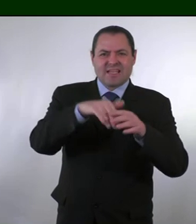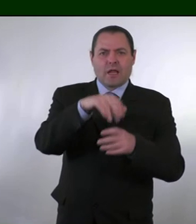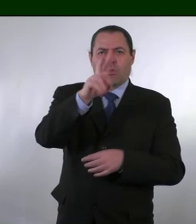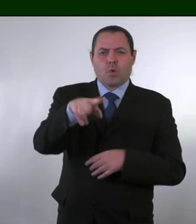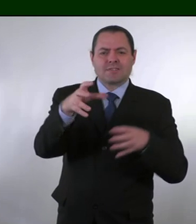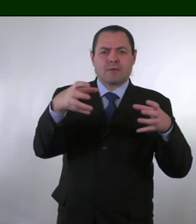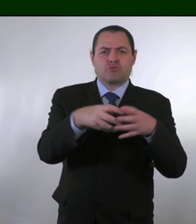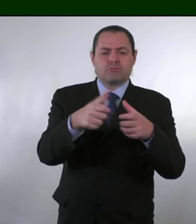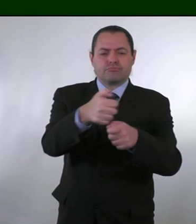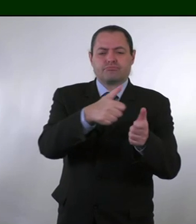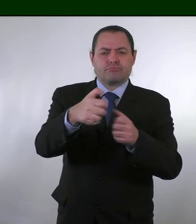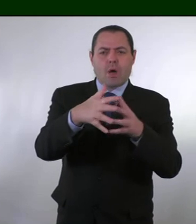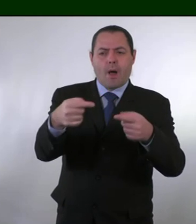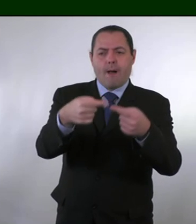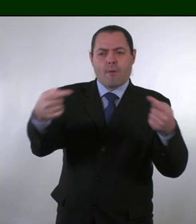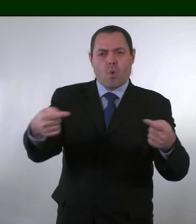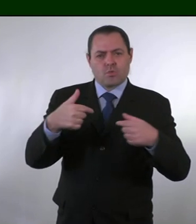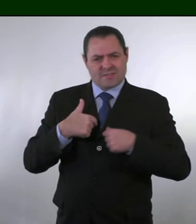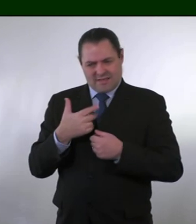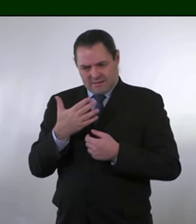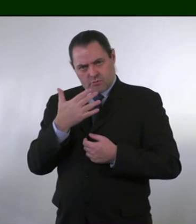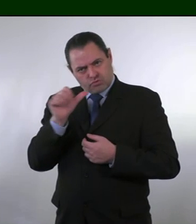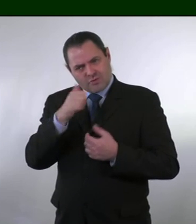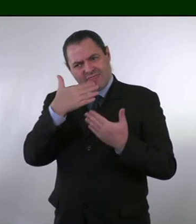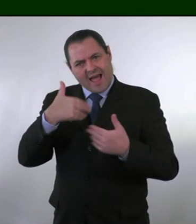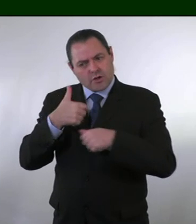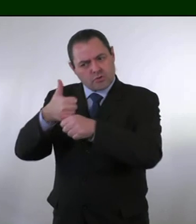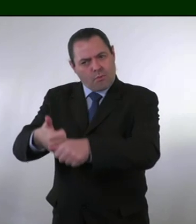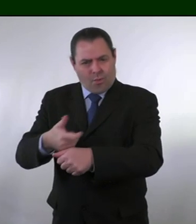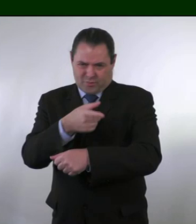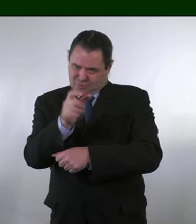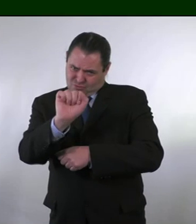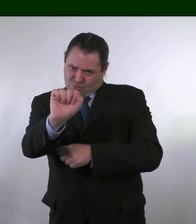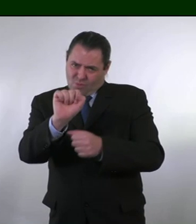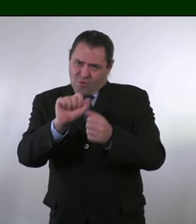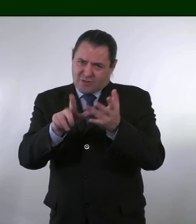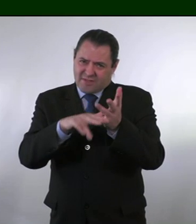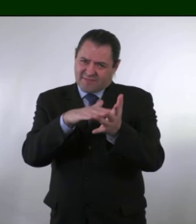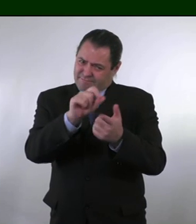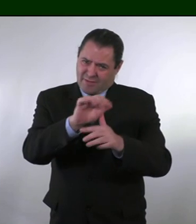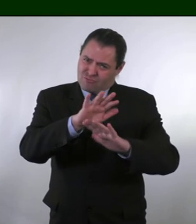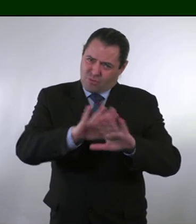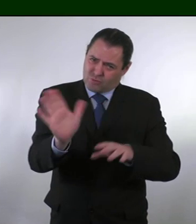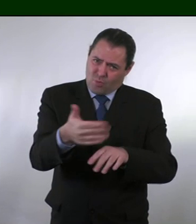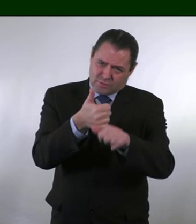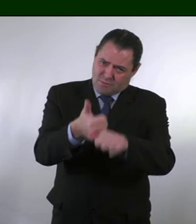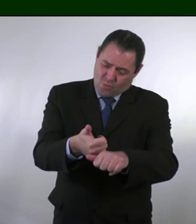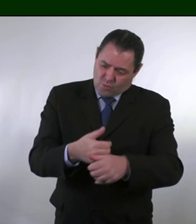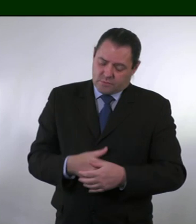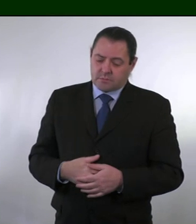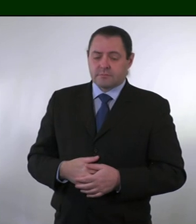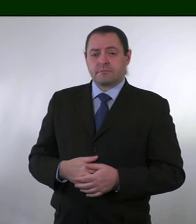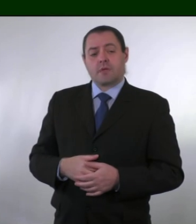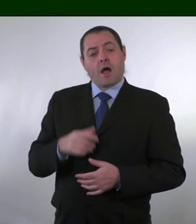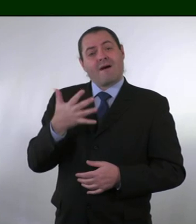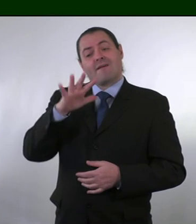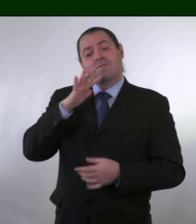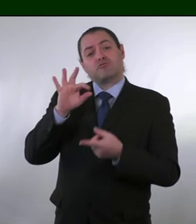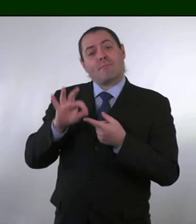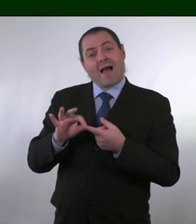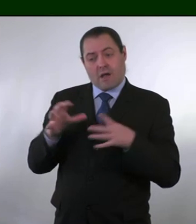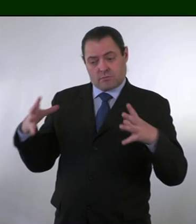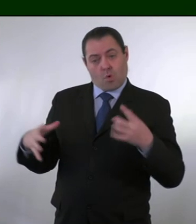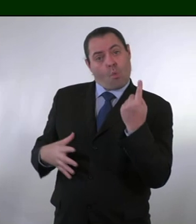He should be thanking us for our support, not criticising. As the Prime Minister well knows, so far as the £500 scheme is concerned, only one in eight workers qualify for that scheme.